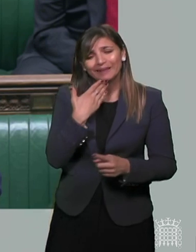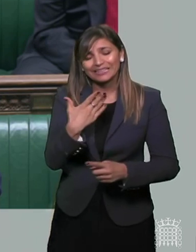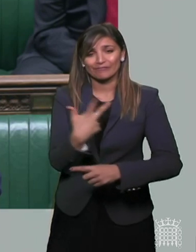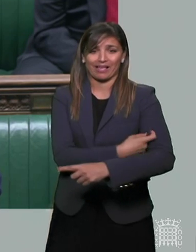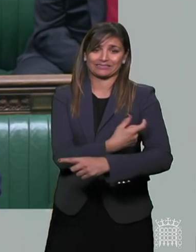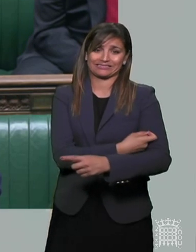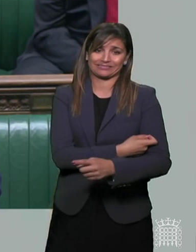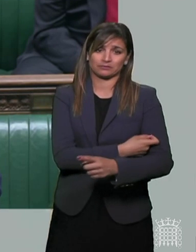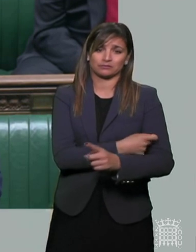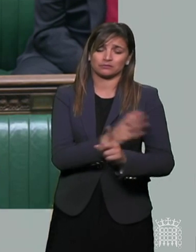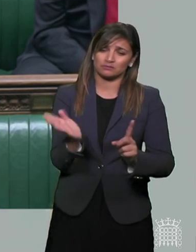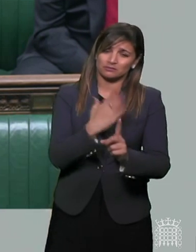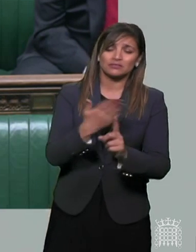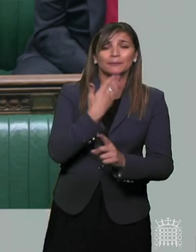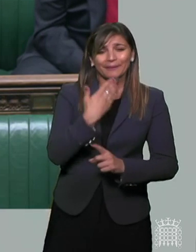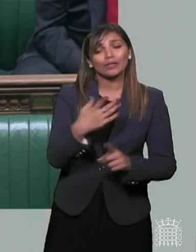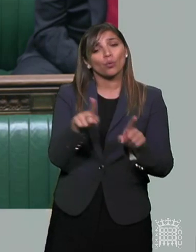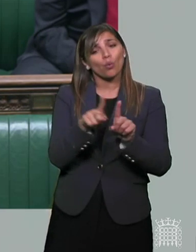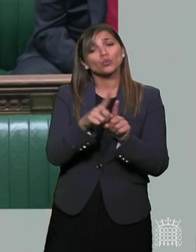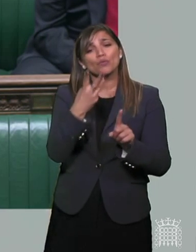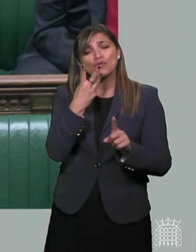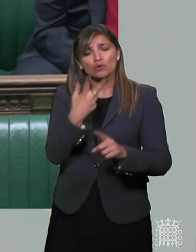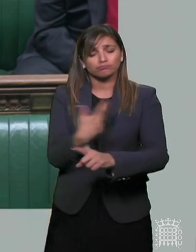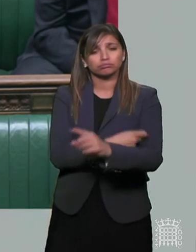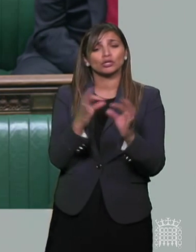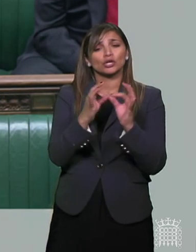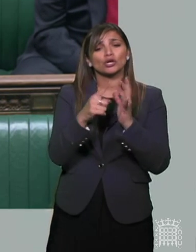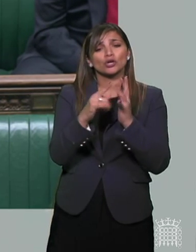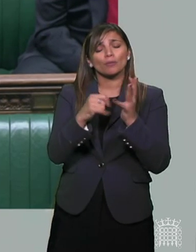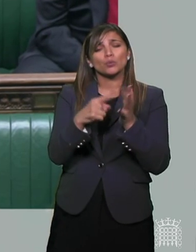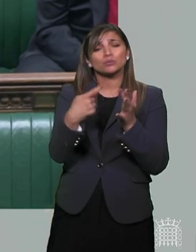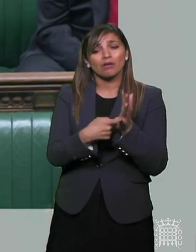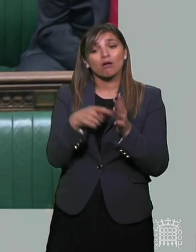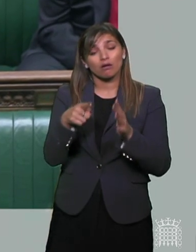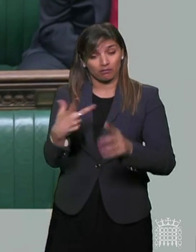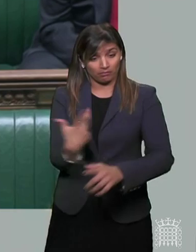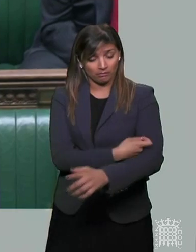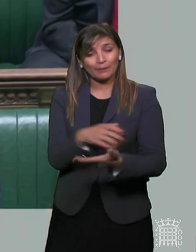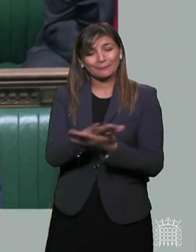It is the best way to protect themselves, the NHS and their loved ones.